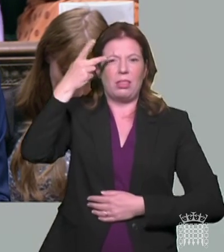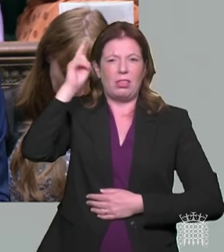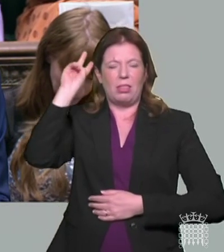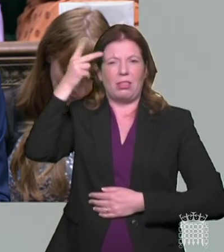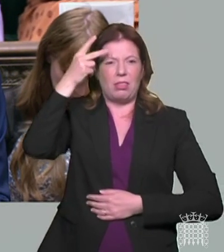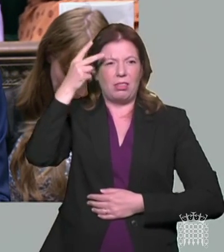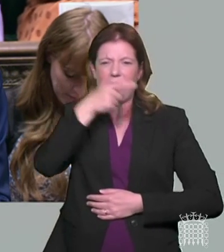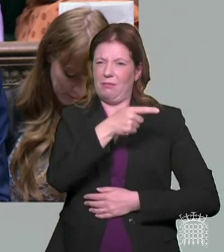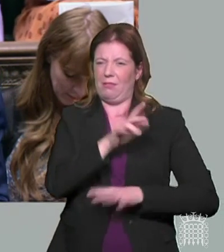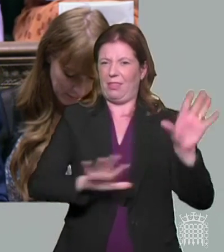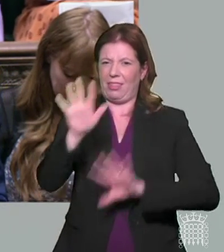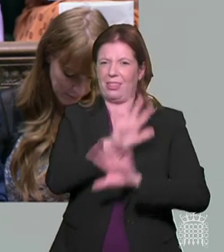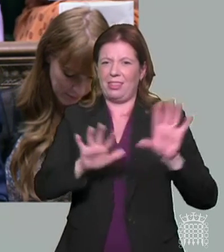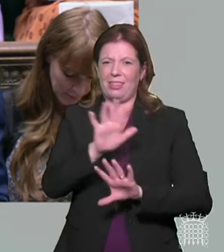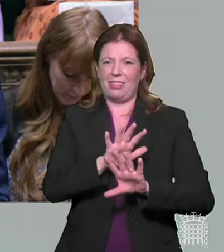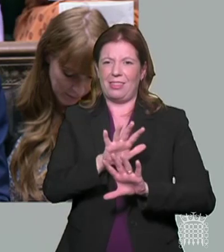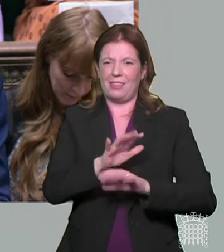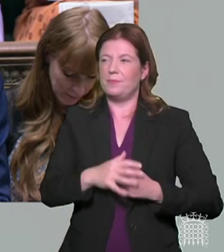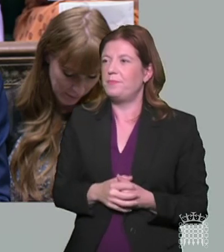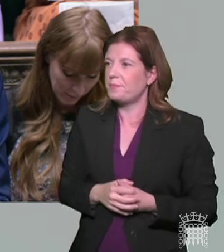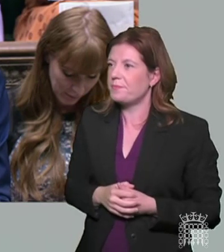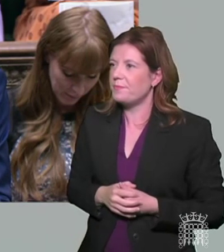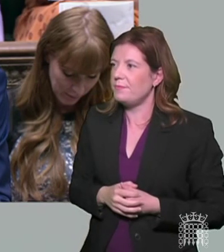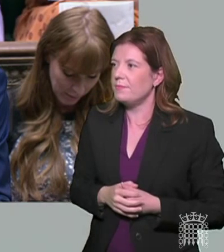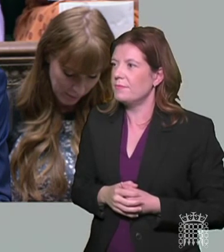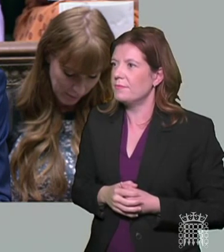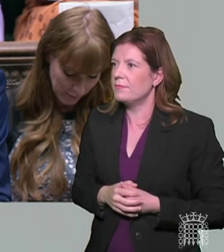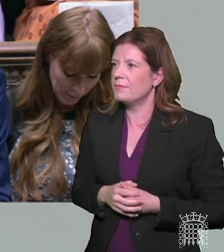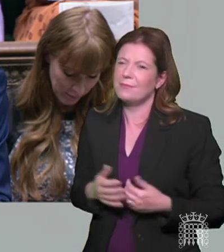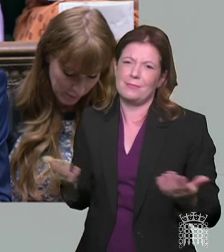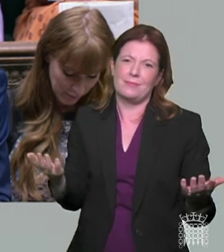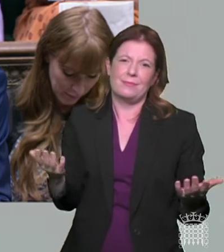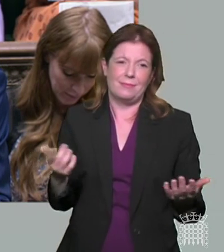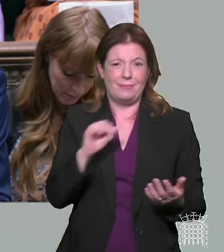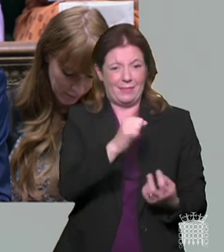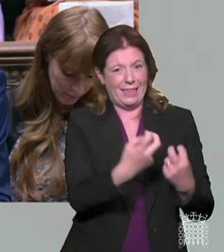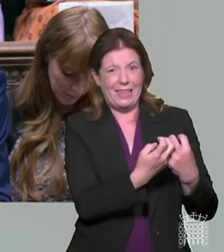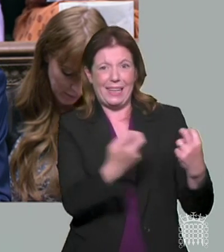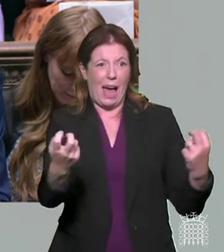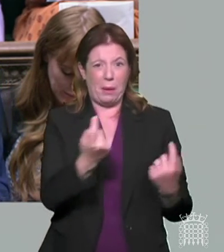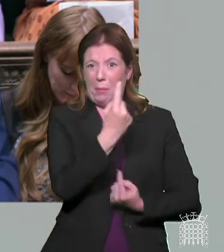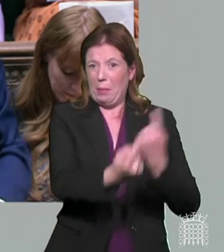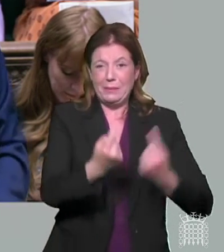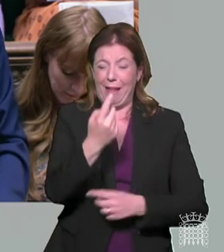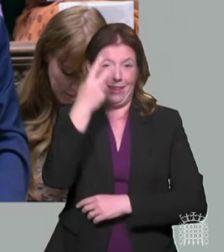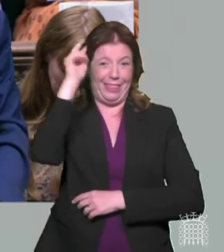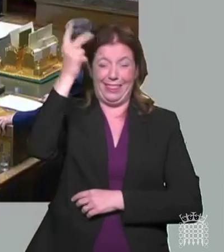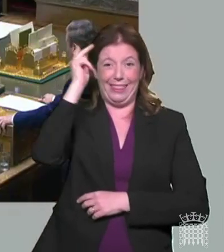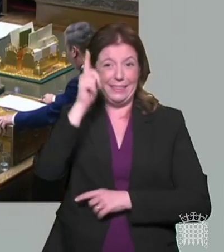Clear as mud. To be fair, it is not like the rest of the Cabinet know what they think, either.